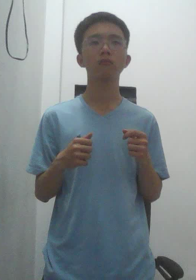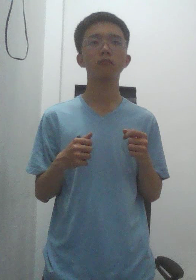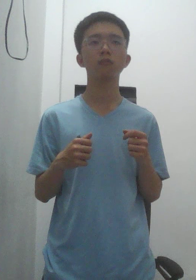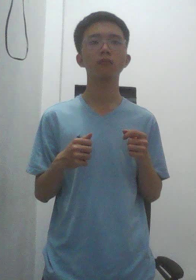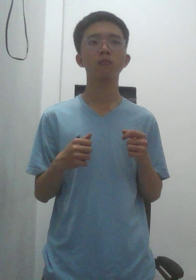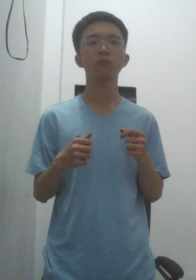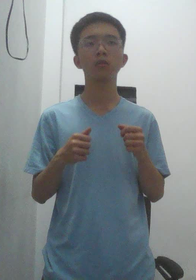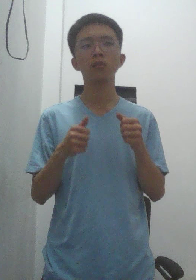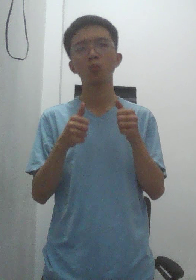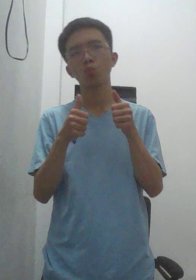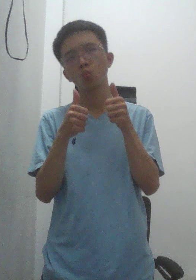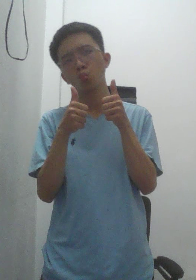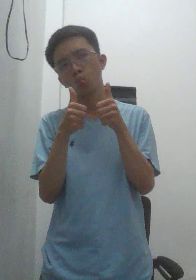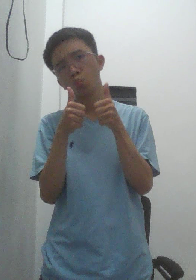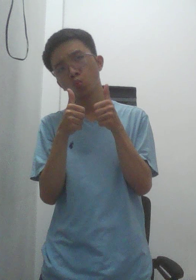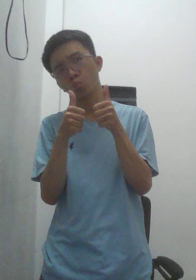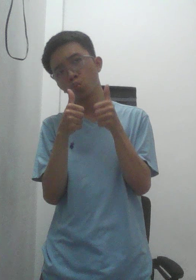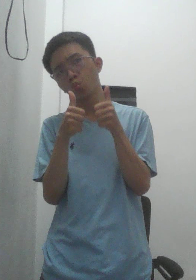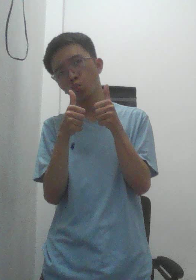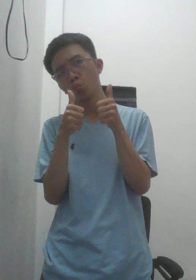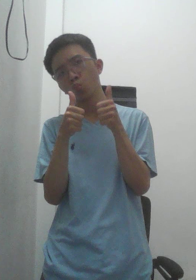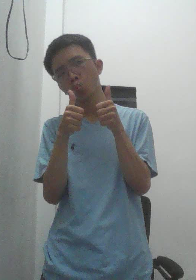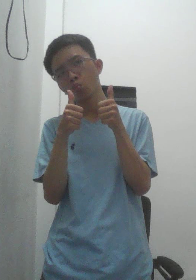rat tot